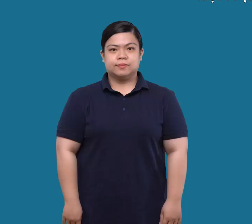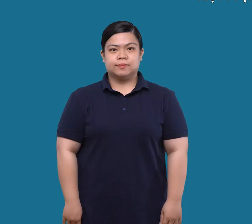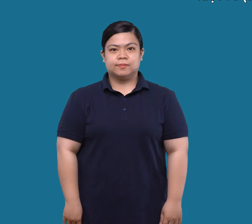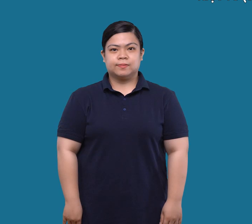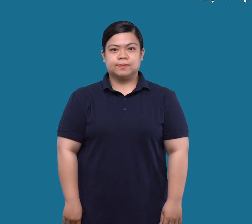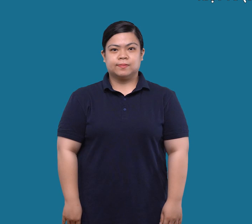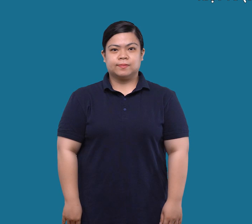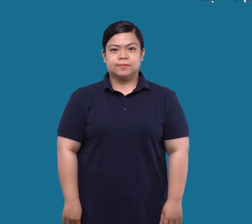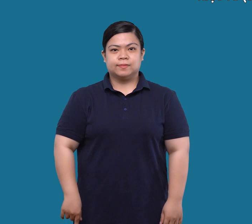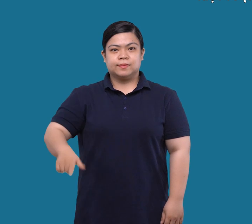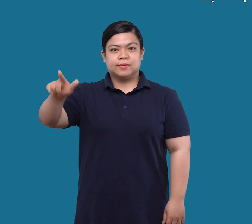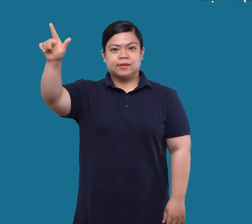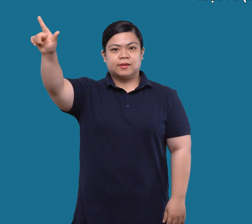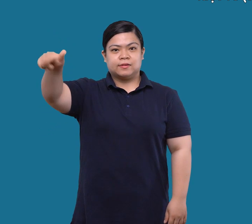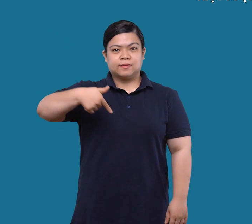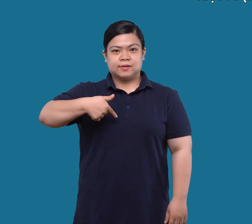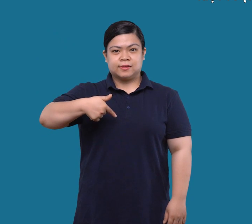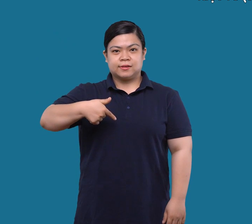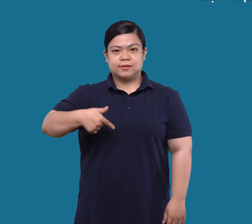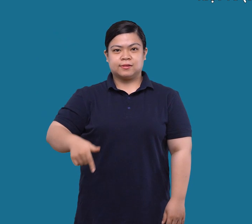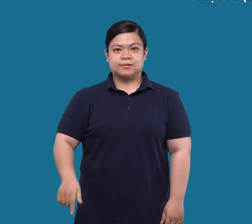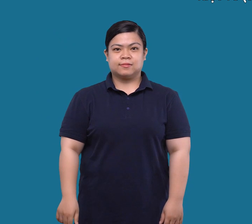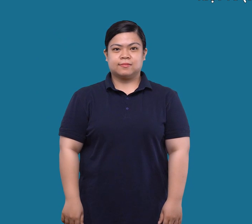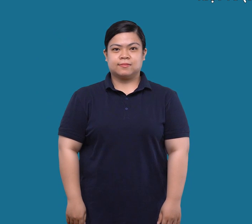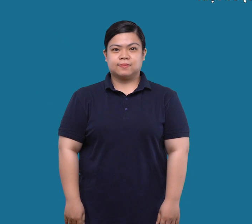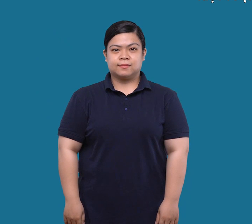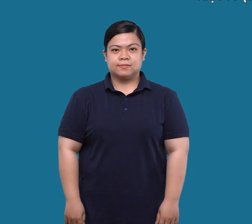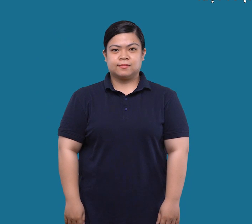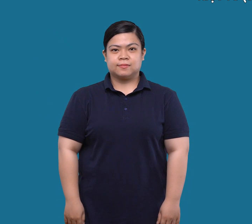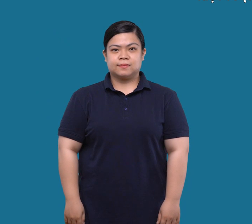lượt về (trong thể thao)